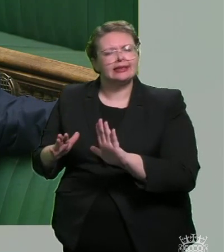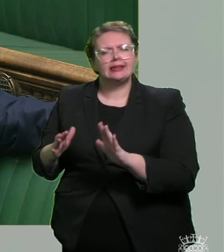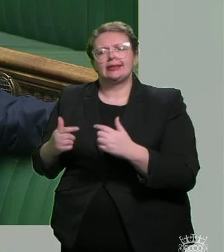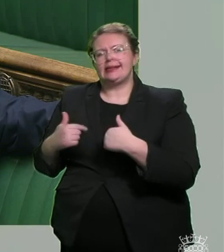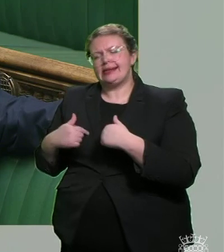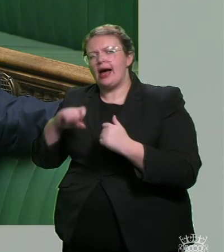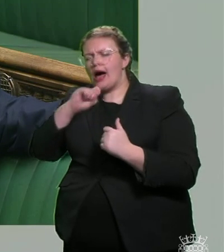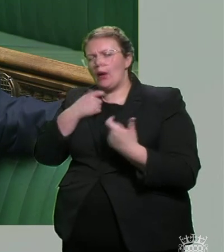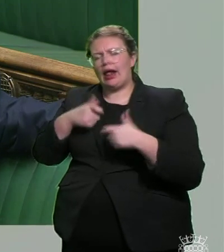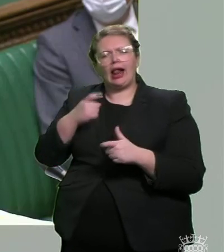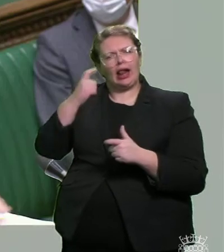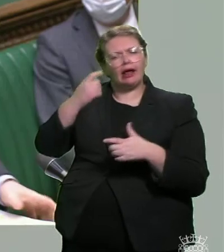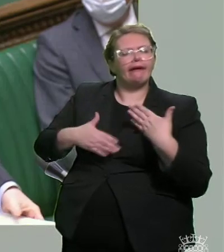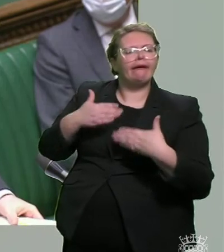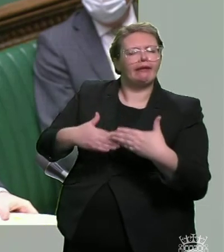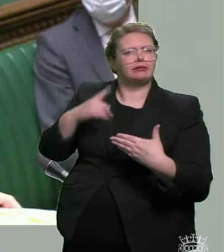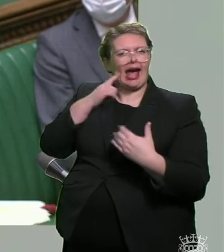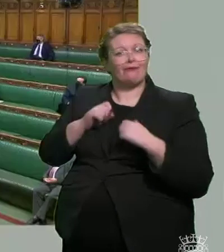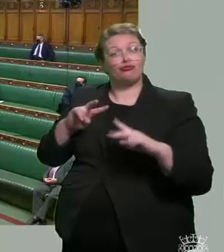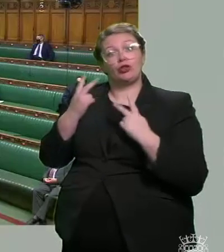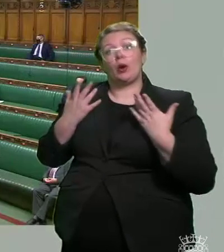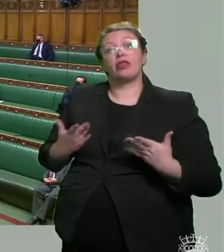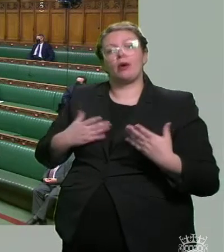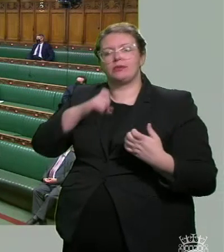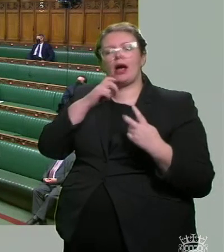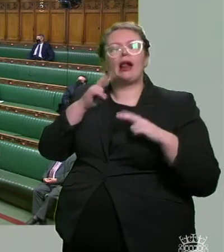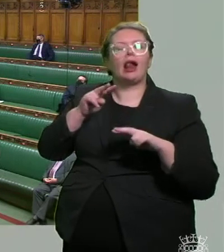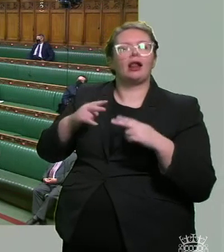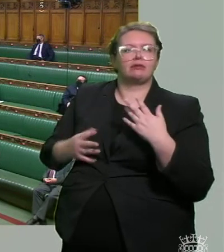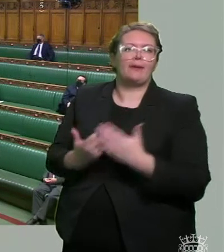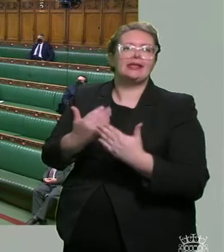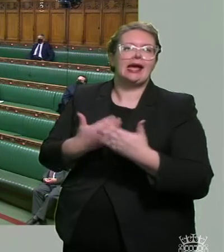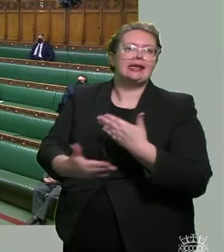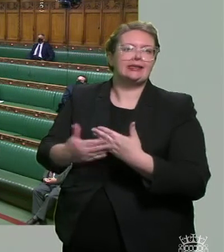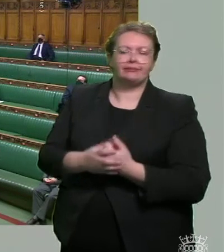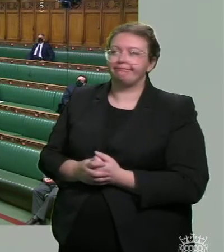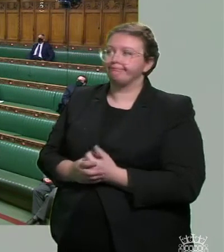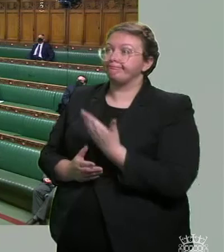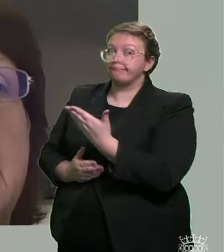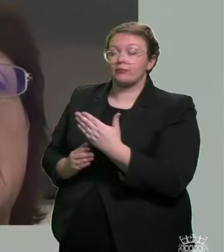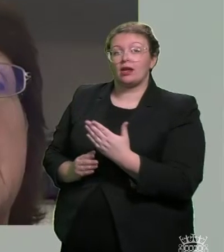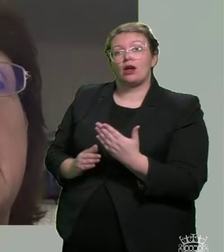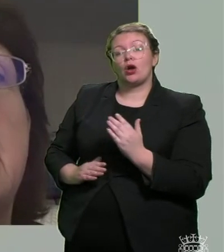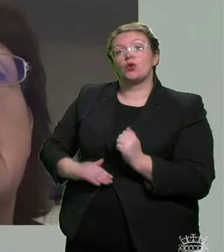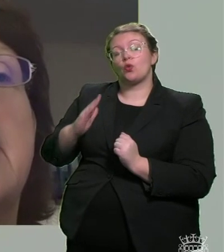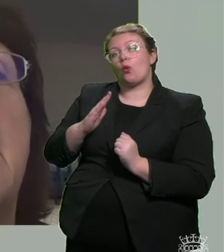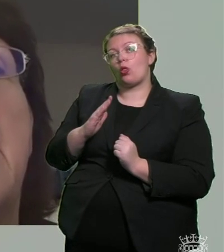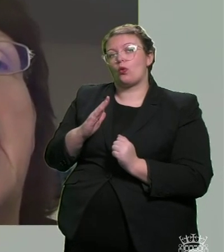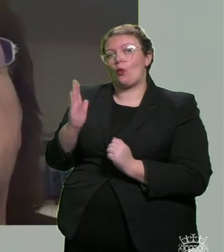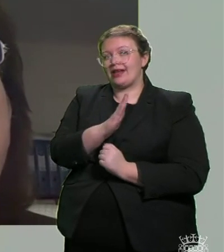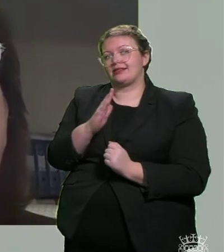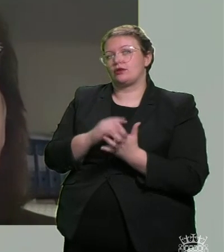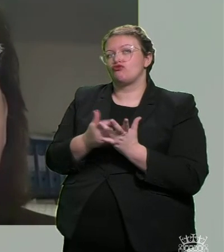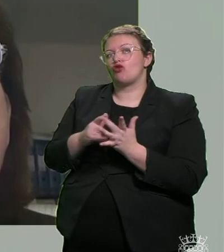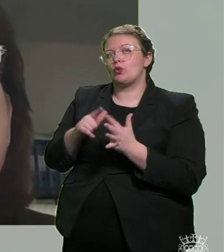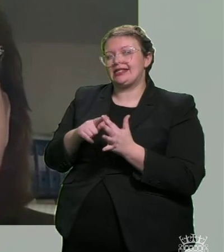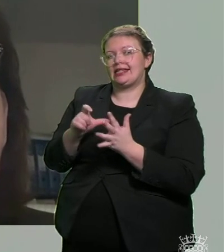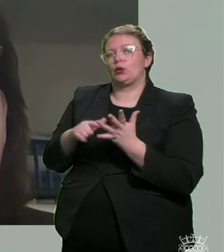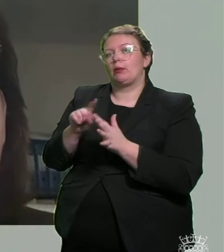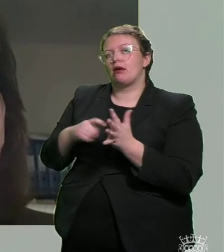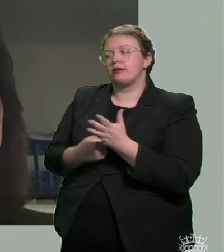I will keep him updated on the review that is taking place.